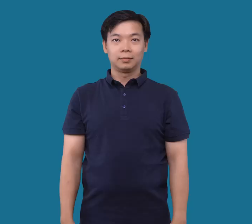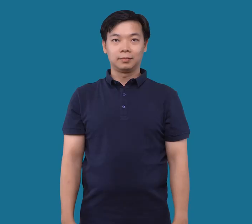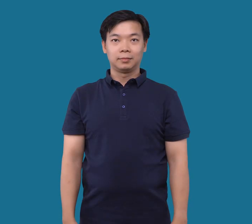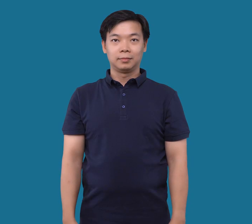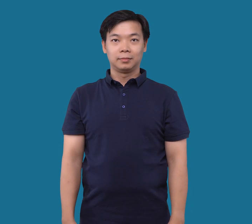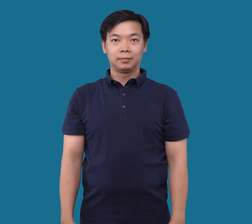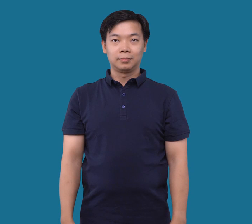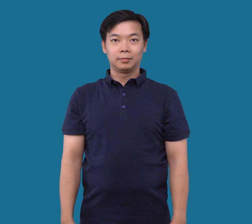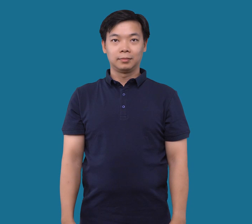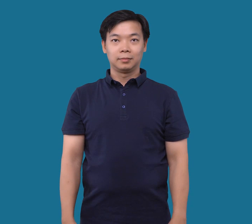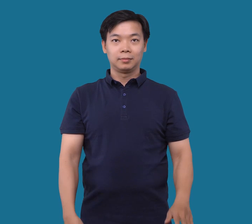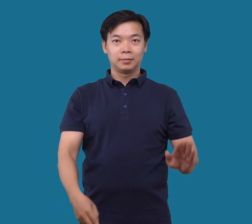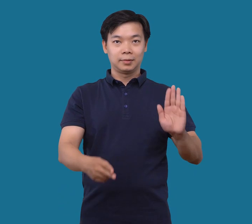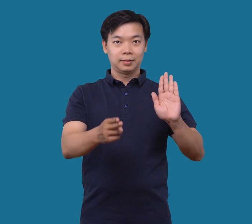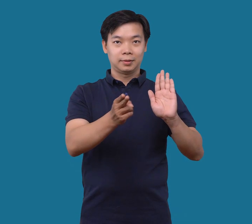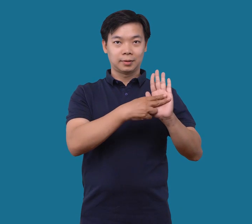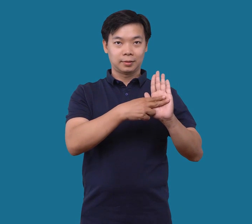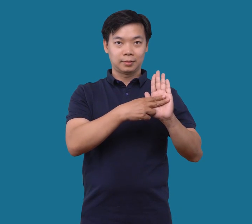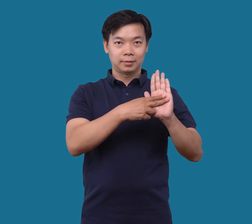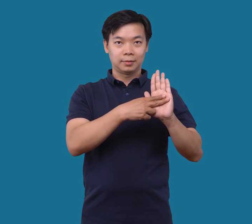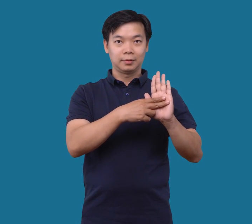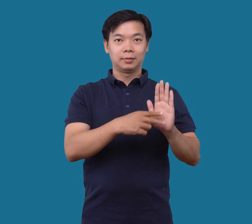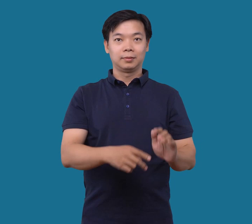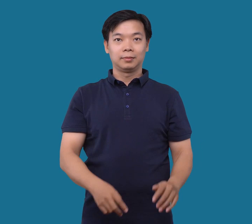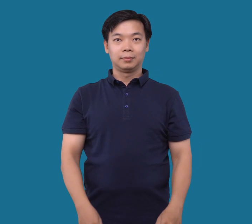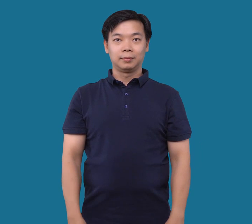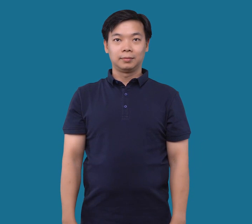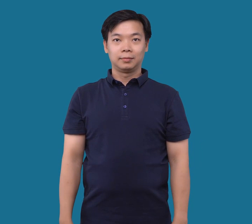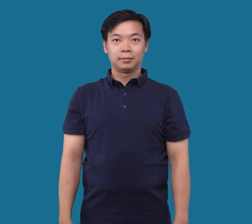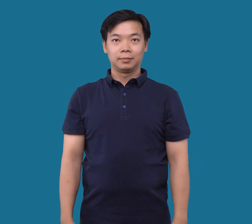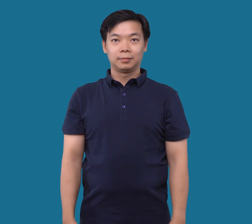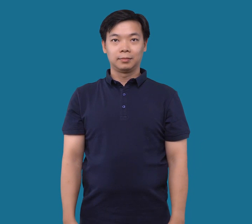bảng nhân